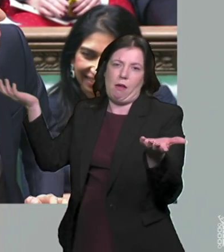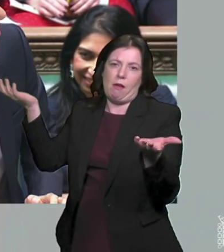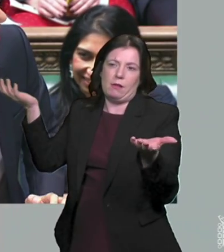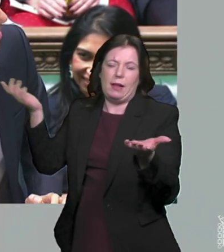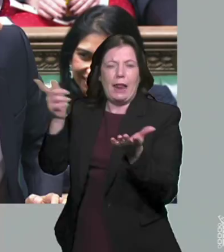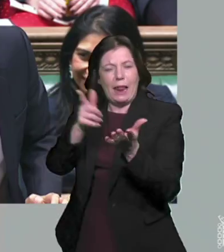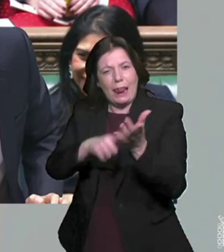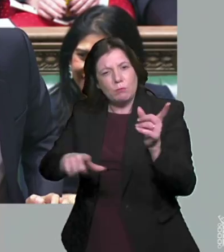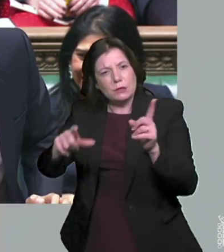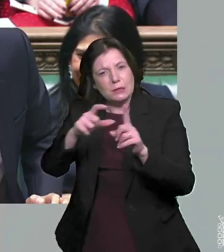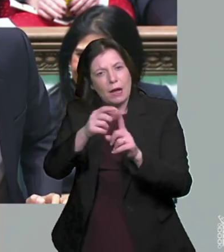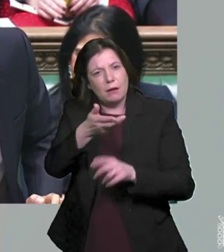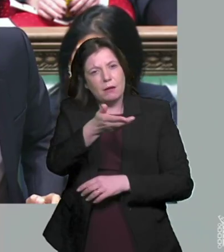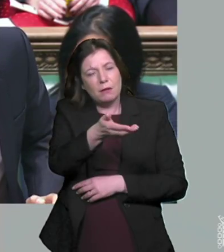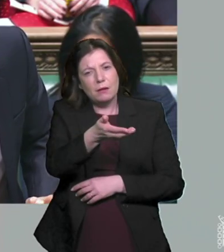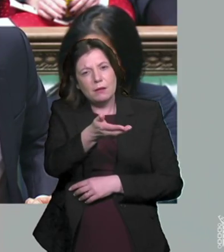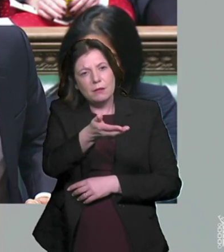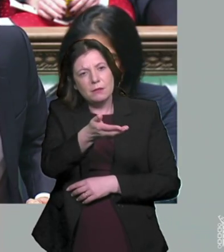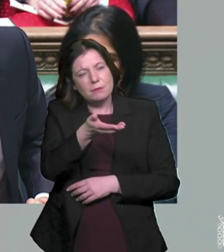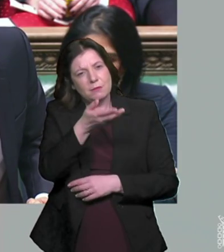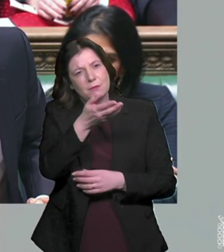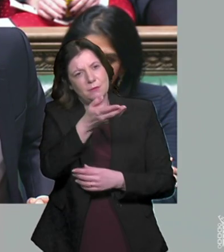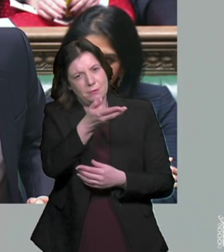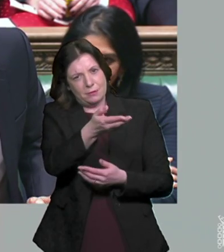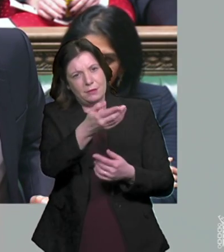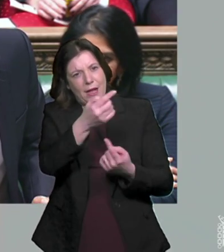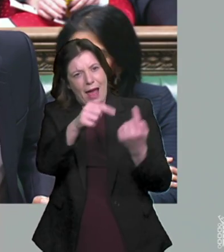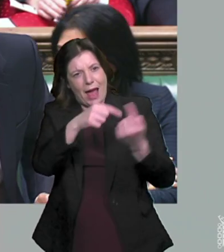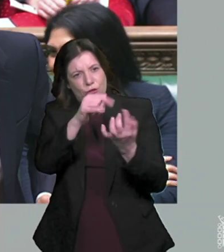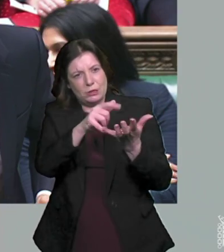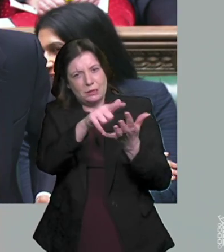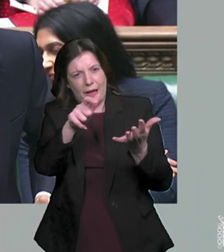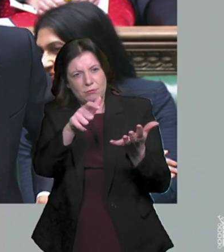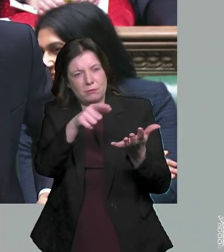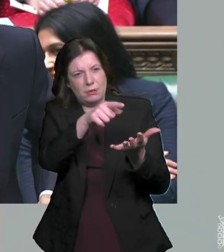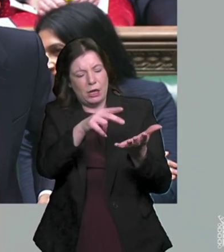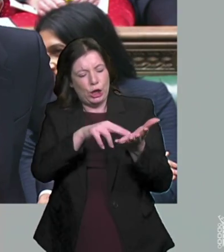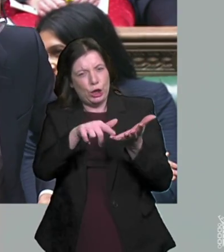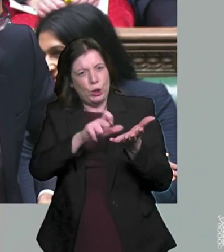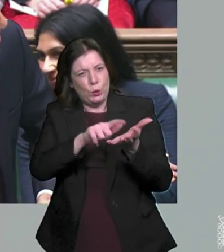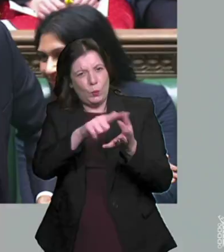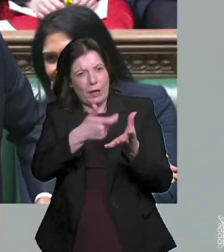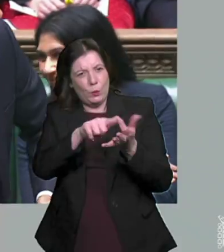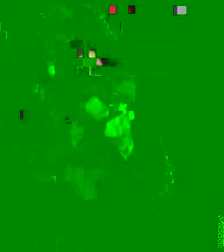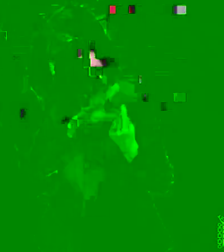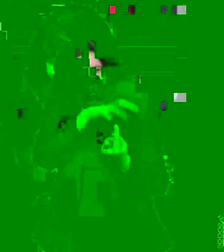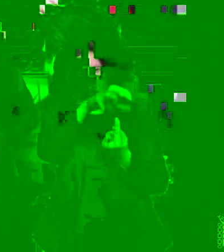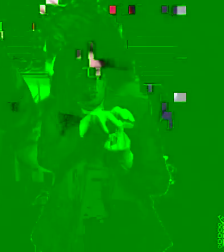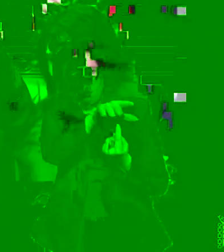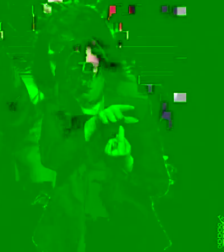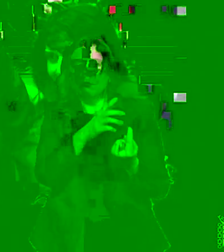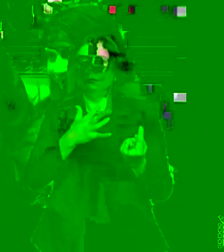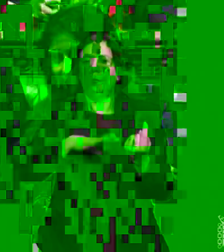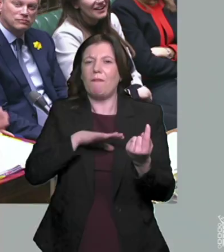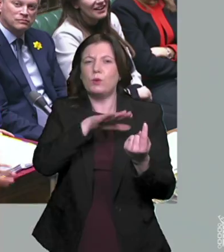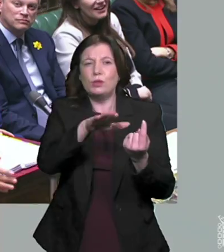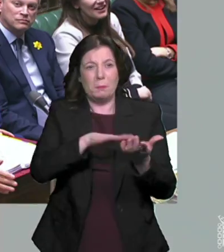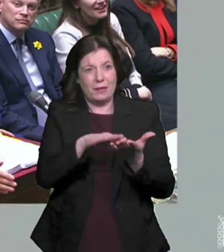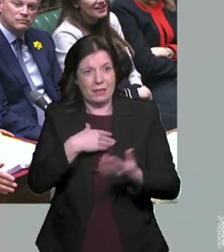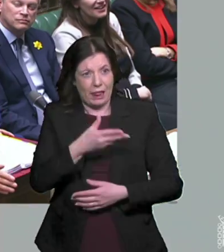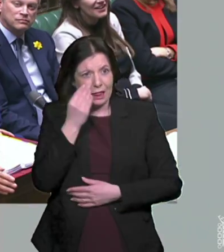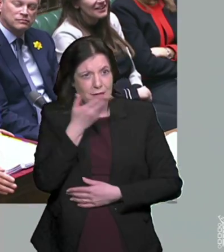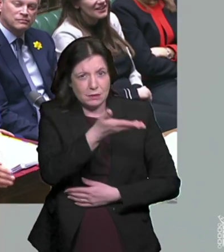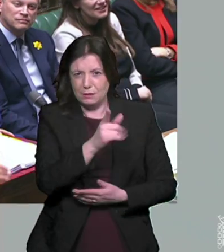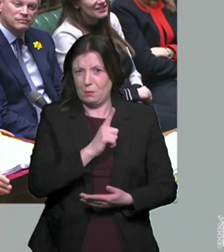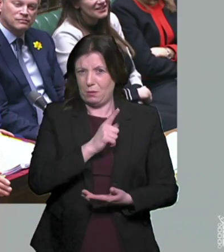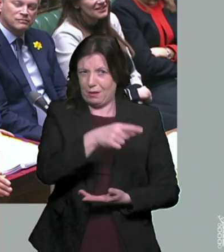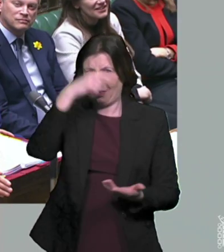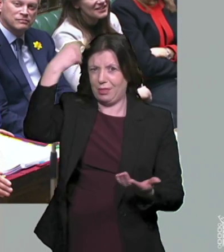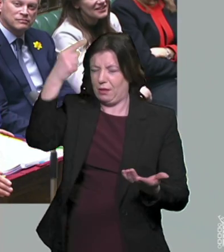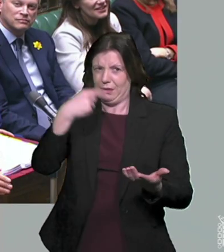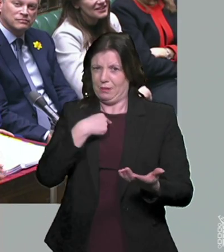The Liberal Democrats’ shadow Energy Secretary said that there was no role for nuclear power in our future energy industry, which is not something that we need to listen to.